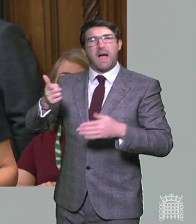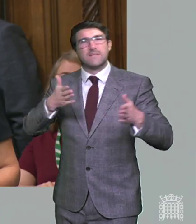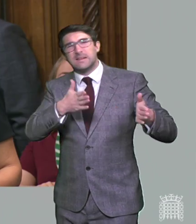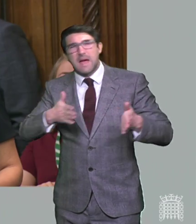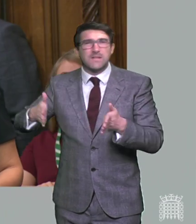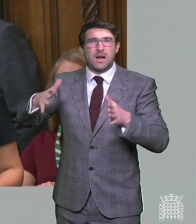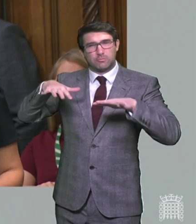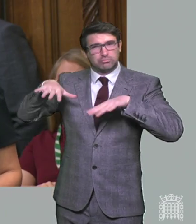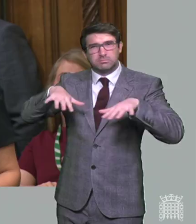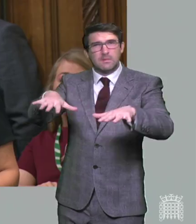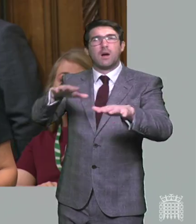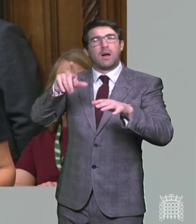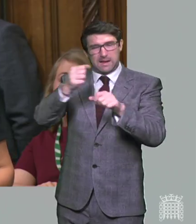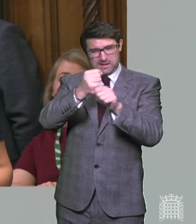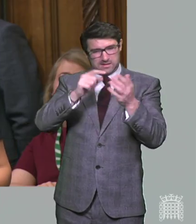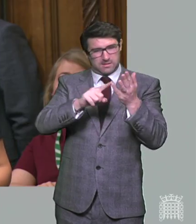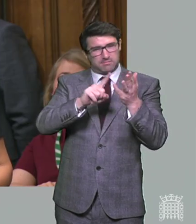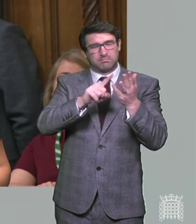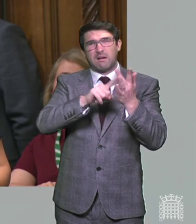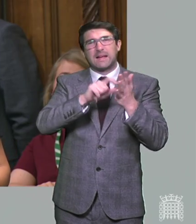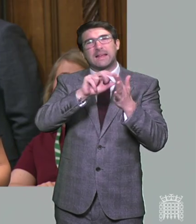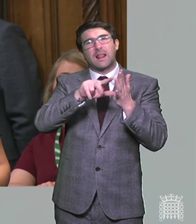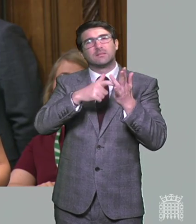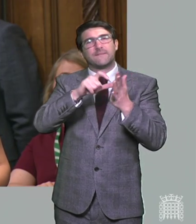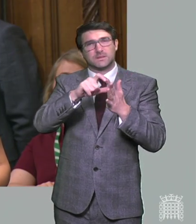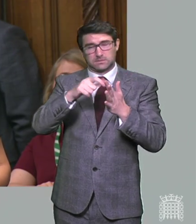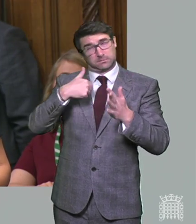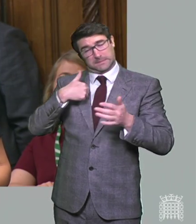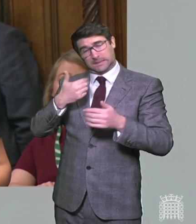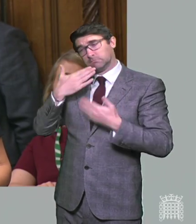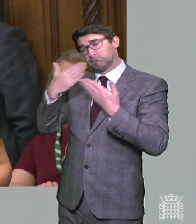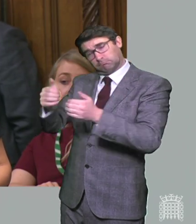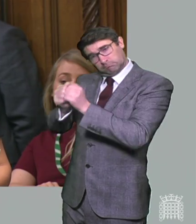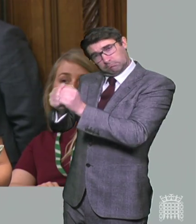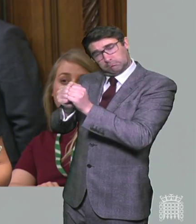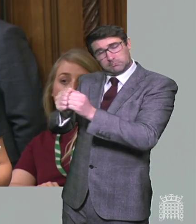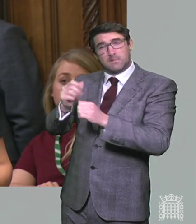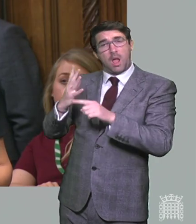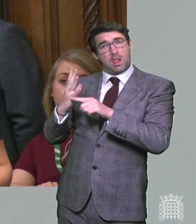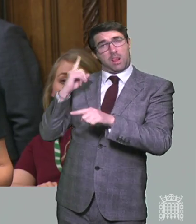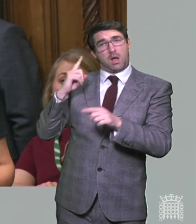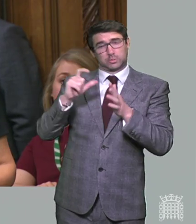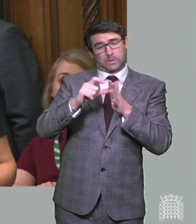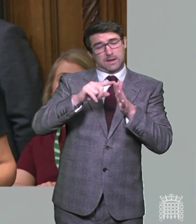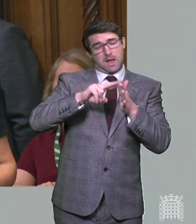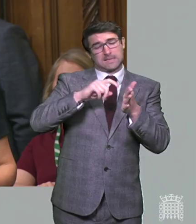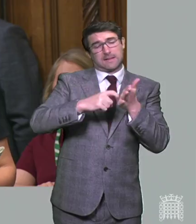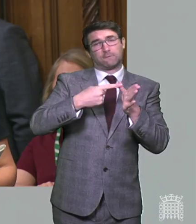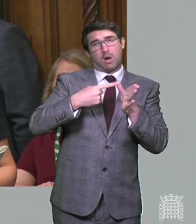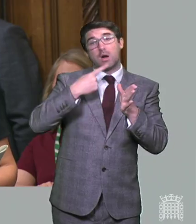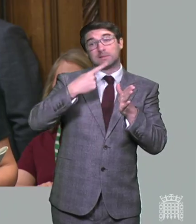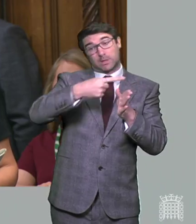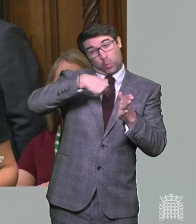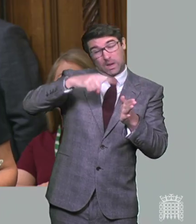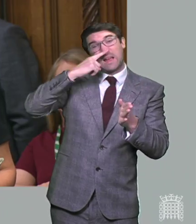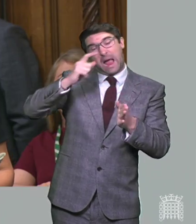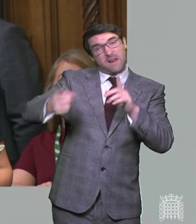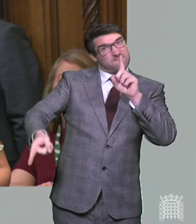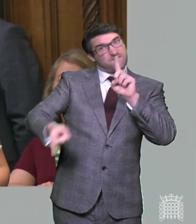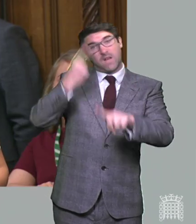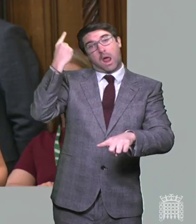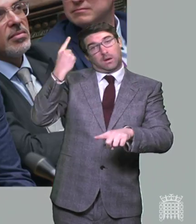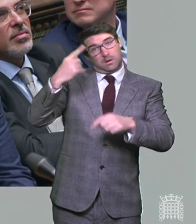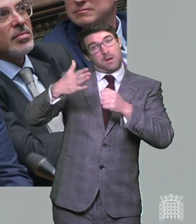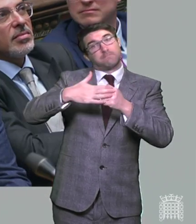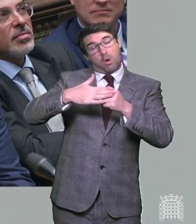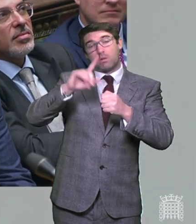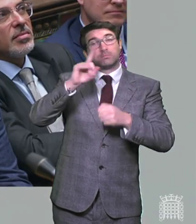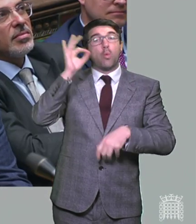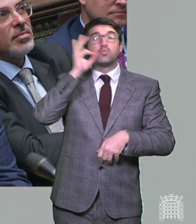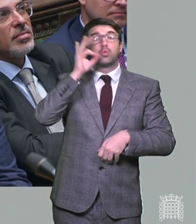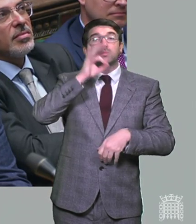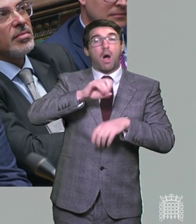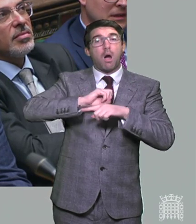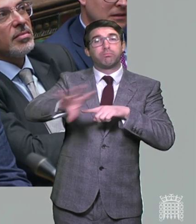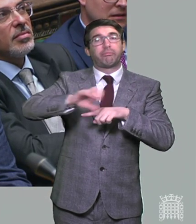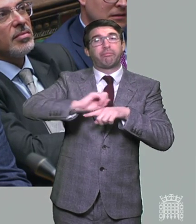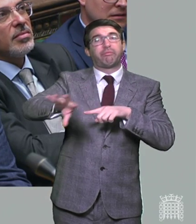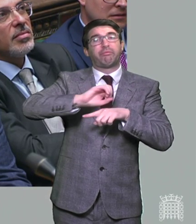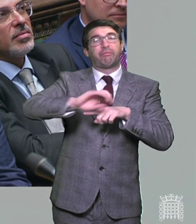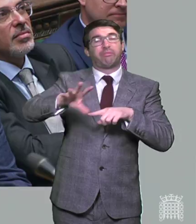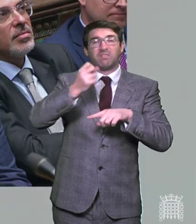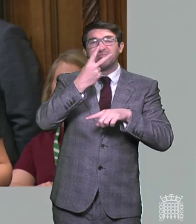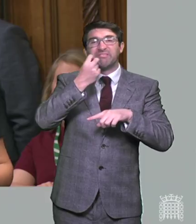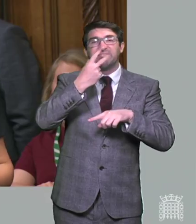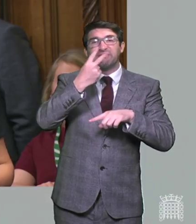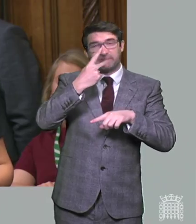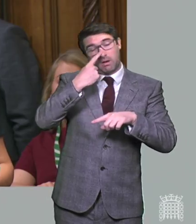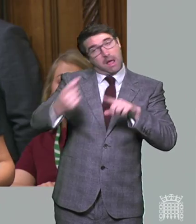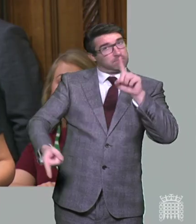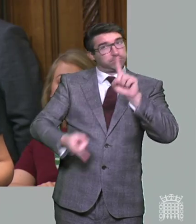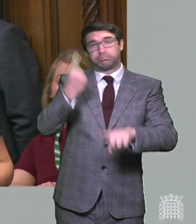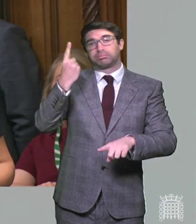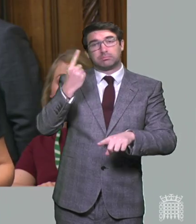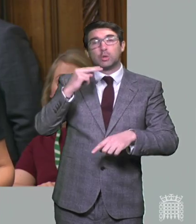I welcome the announcement by the Secretary of State for Environment, Food and Rural Affairs last week that the Environment Agency will be able to increase fines on water companies for serious breaches of the rules to up to £250 million per breach.